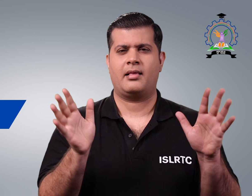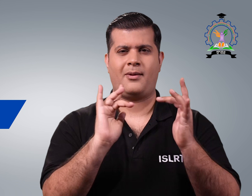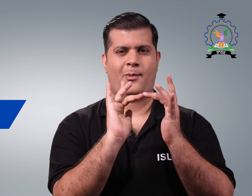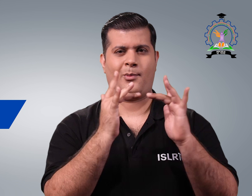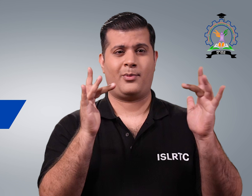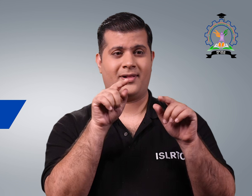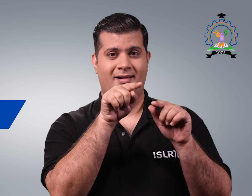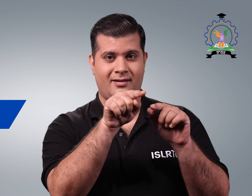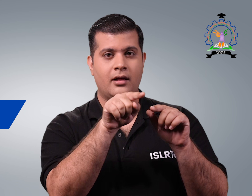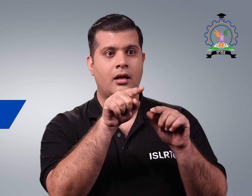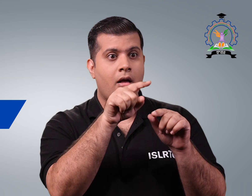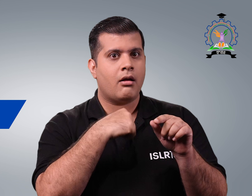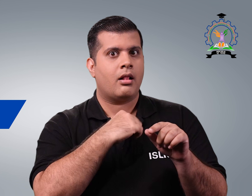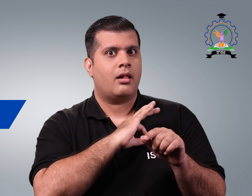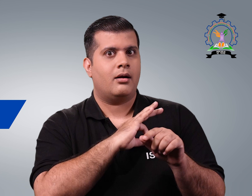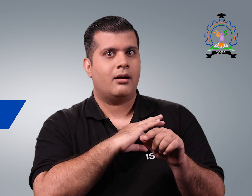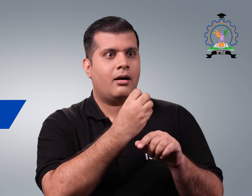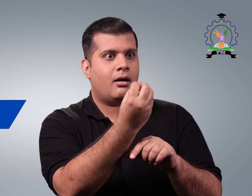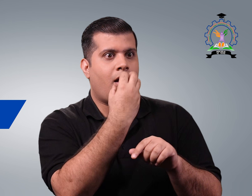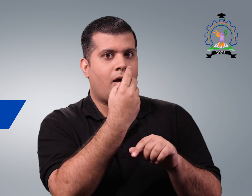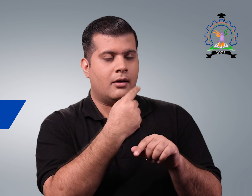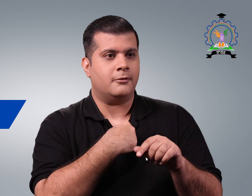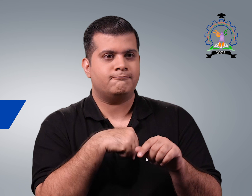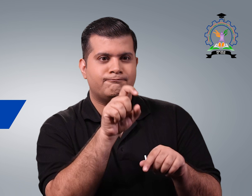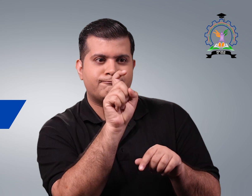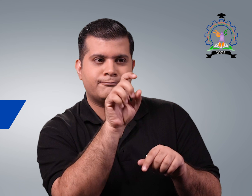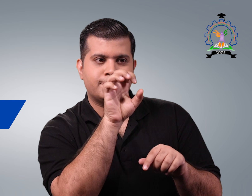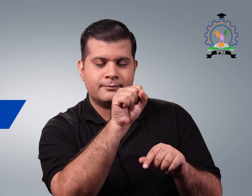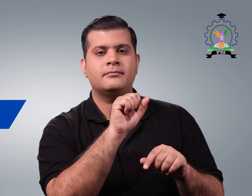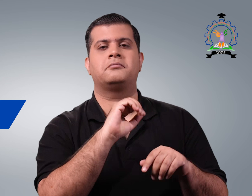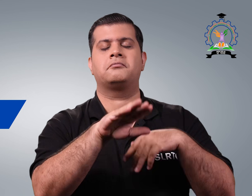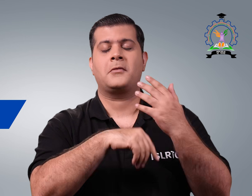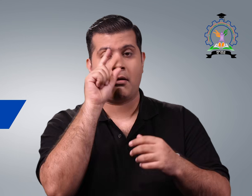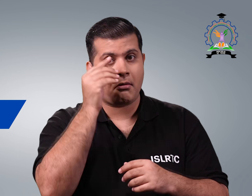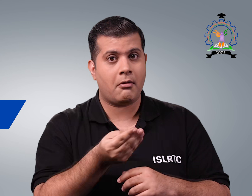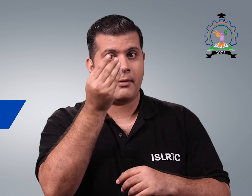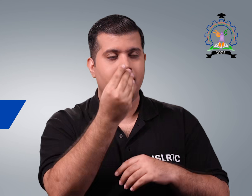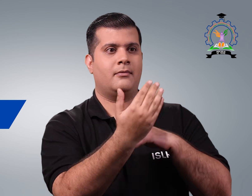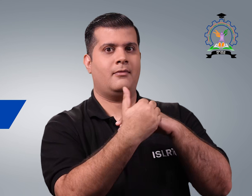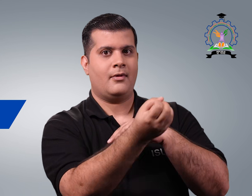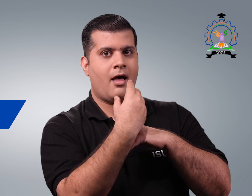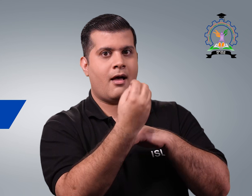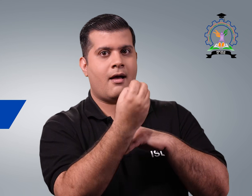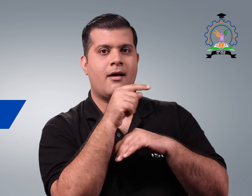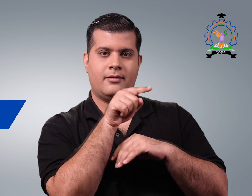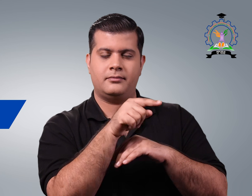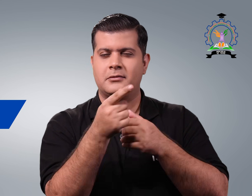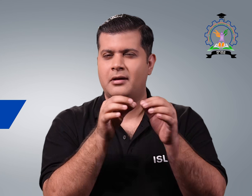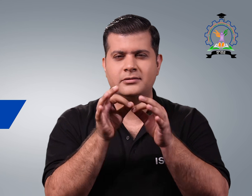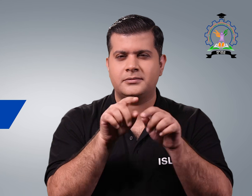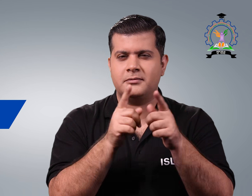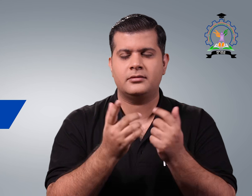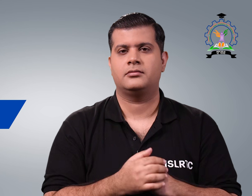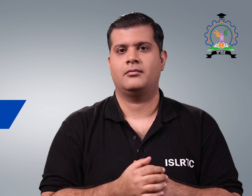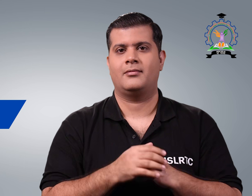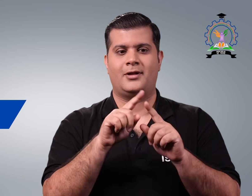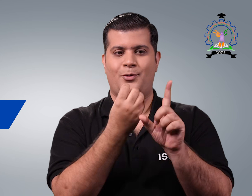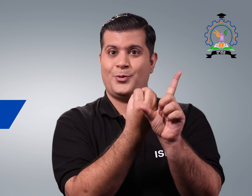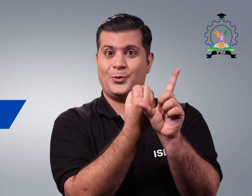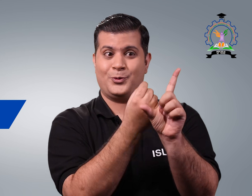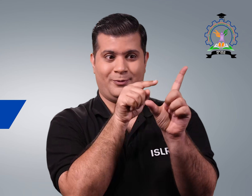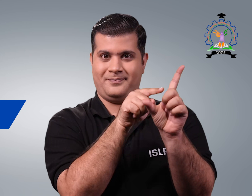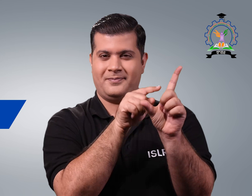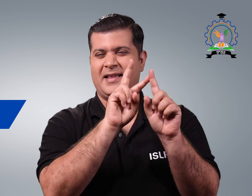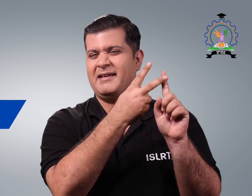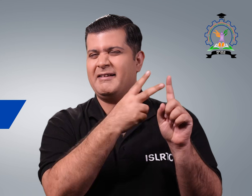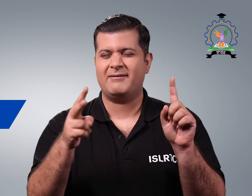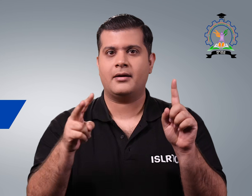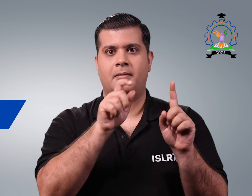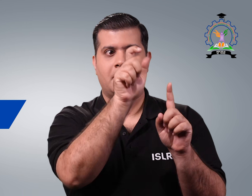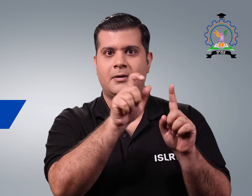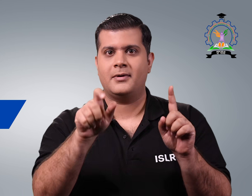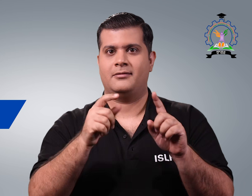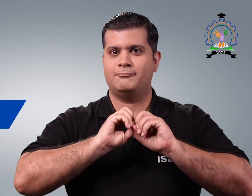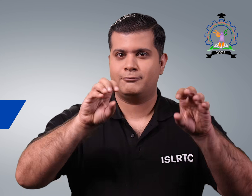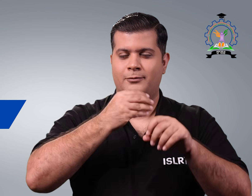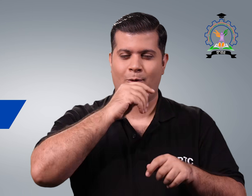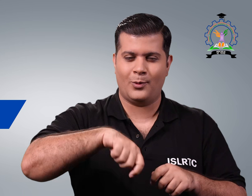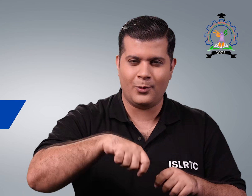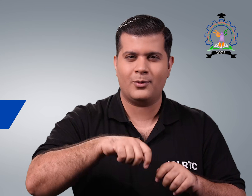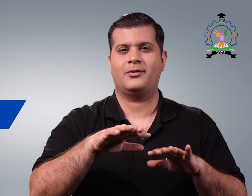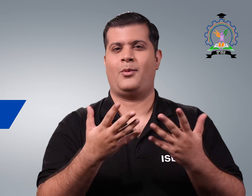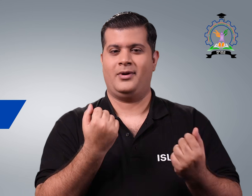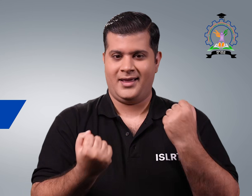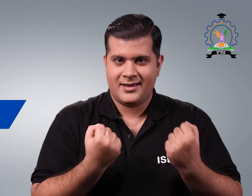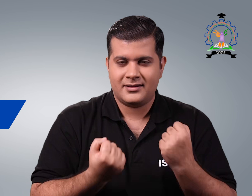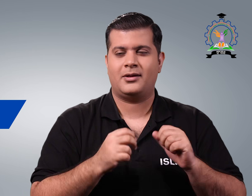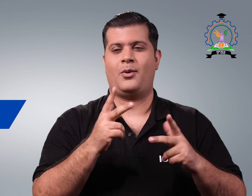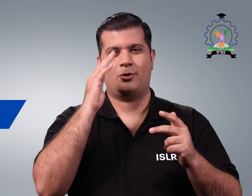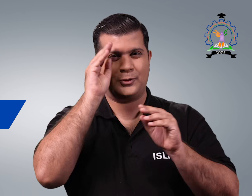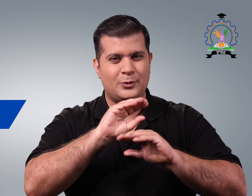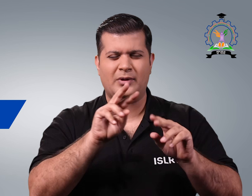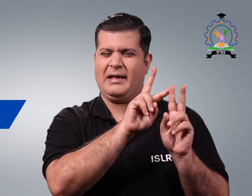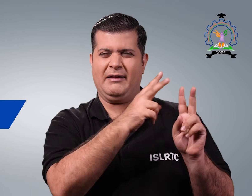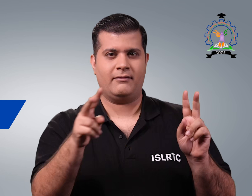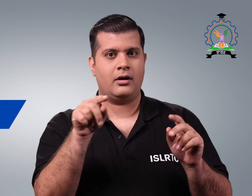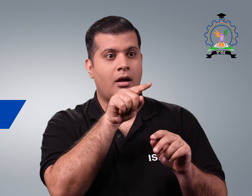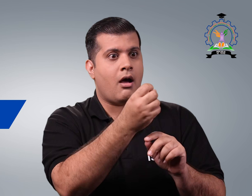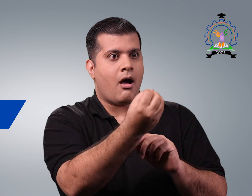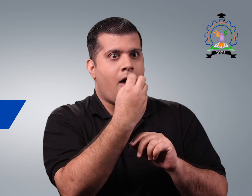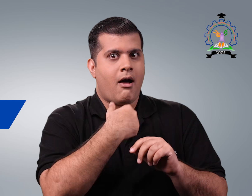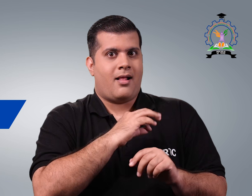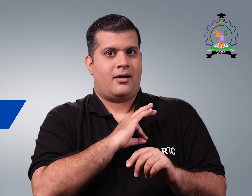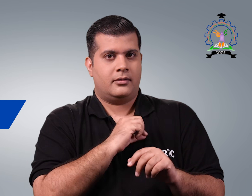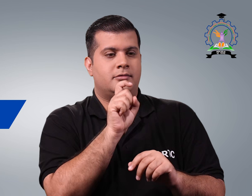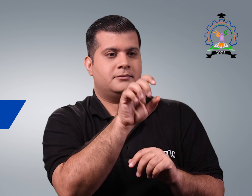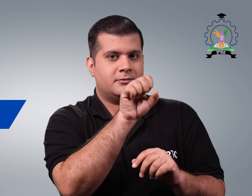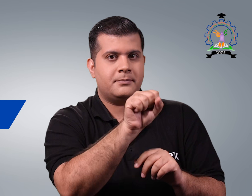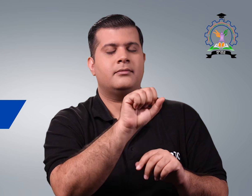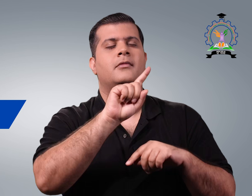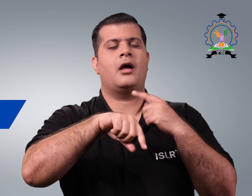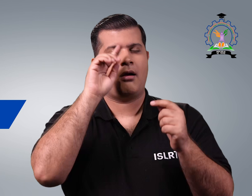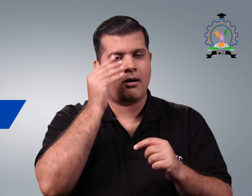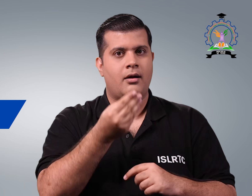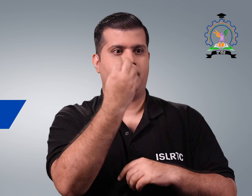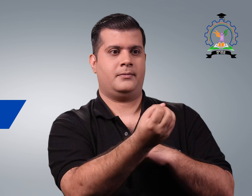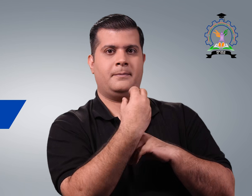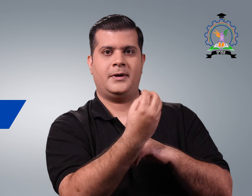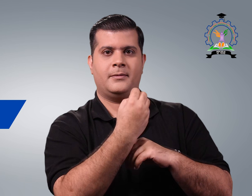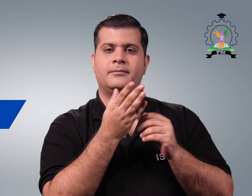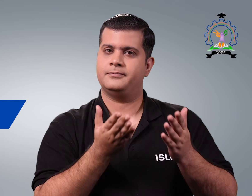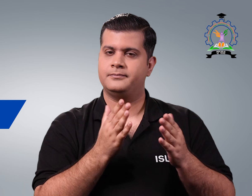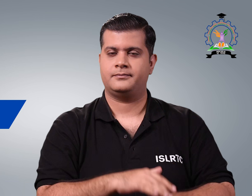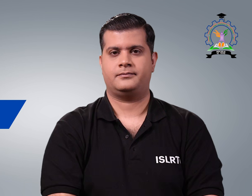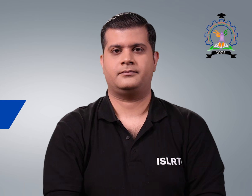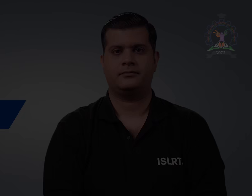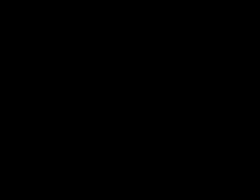It is a service where a person is regularly able to access information or receive something. Out of the various YouTube channels on cooking, exercise, news, etc., you use a subscription to follow the ones you like and receive updates.